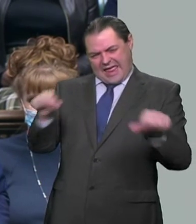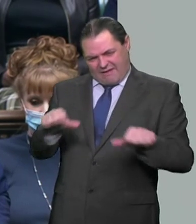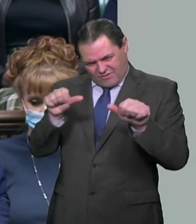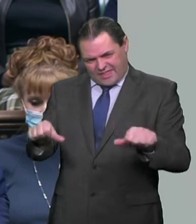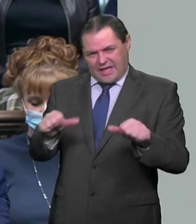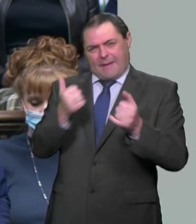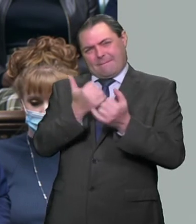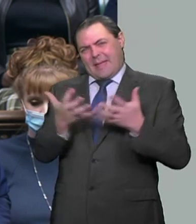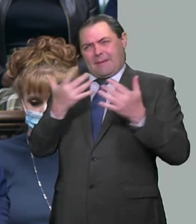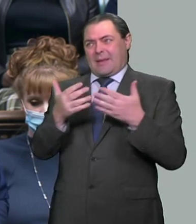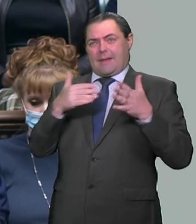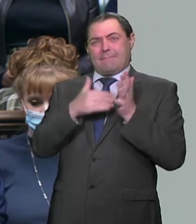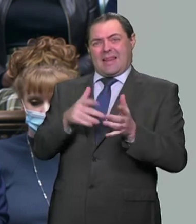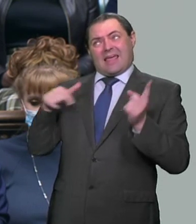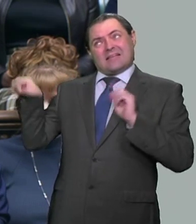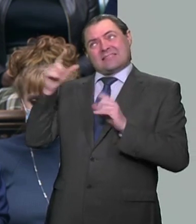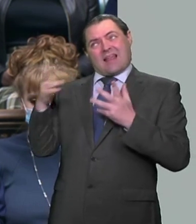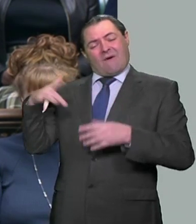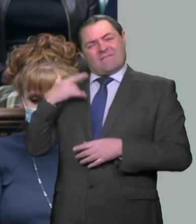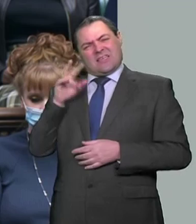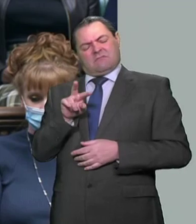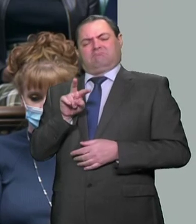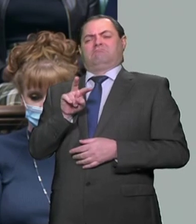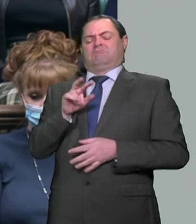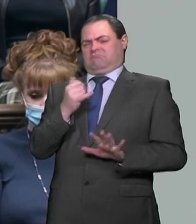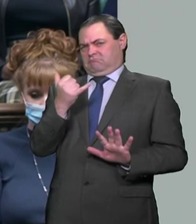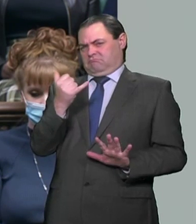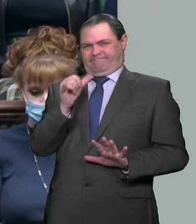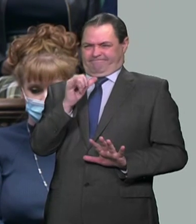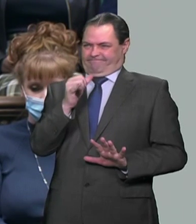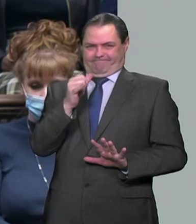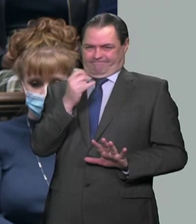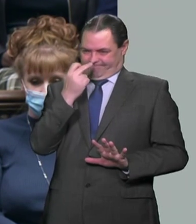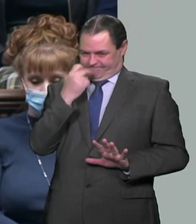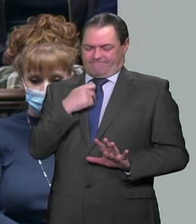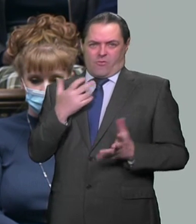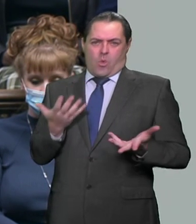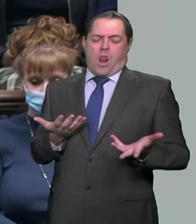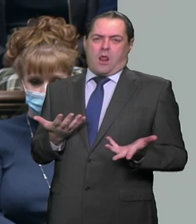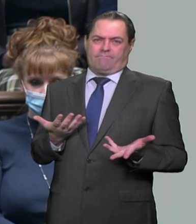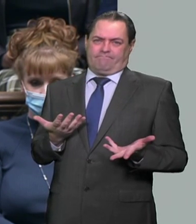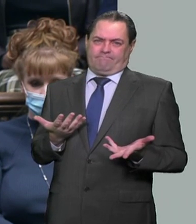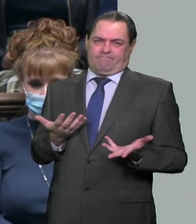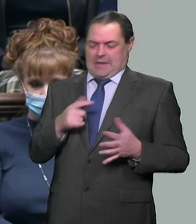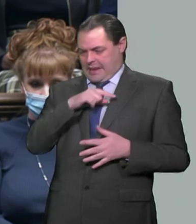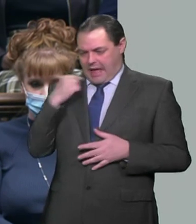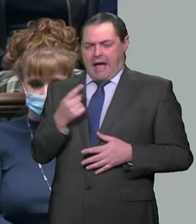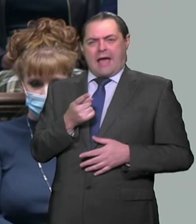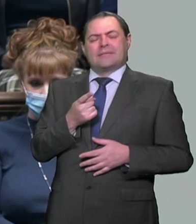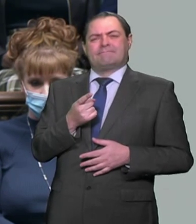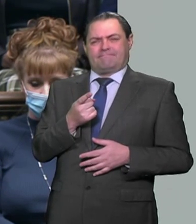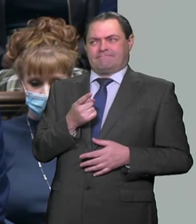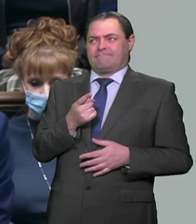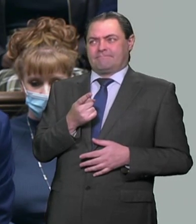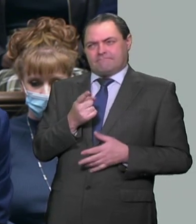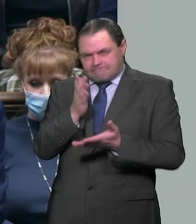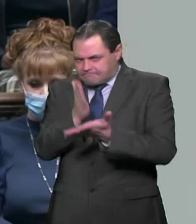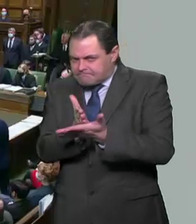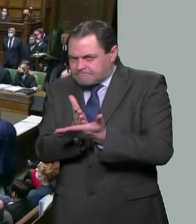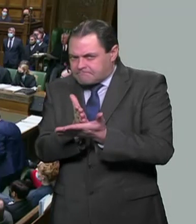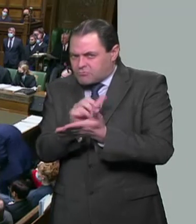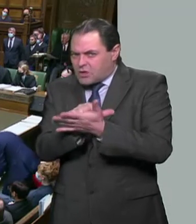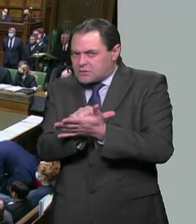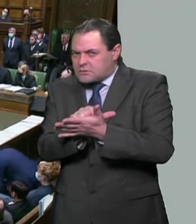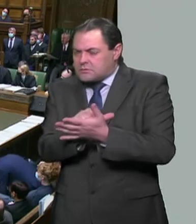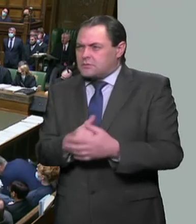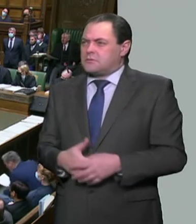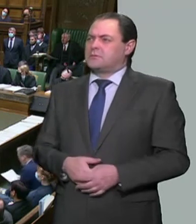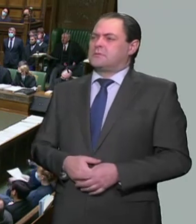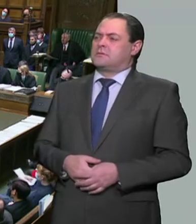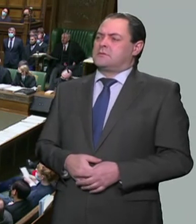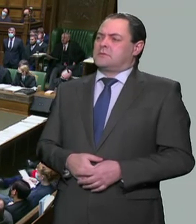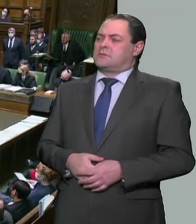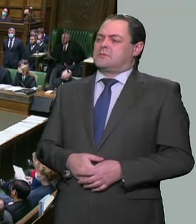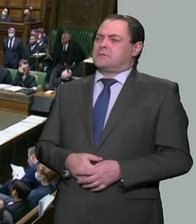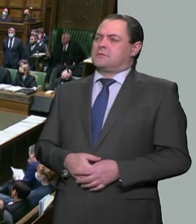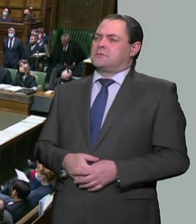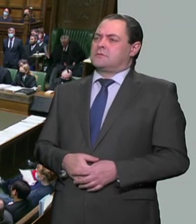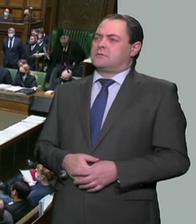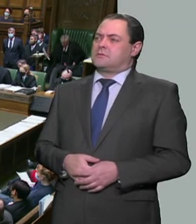Millions of people now think the Prime Minister was taking them for fools and that they were lied to; they are right, aren’t they?